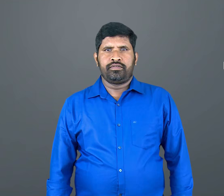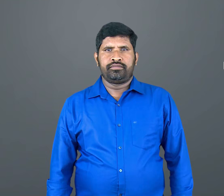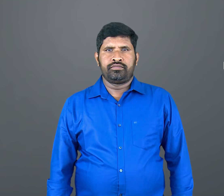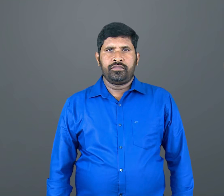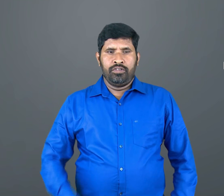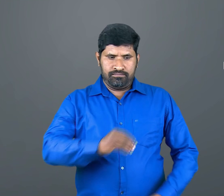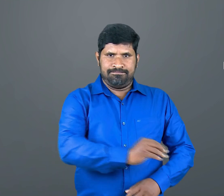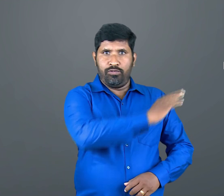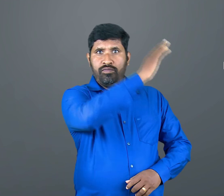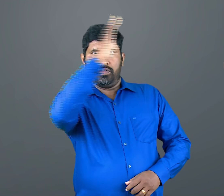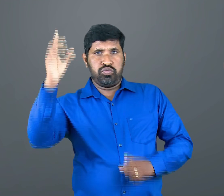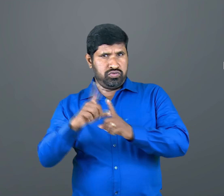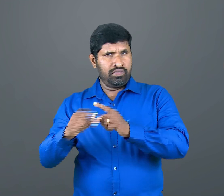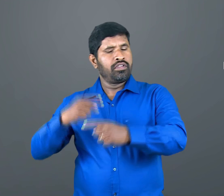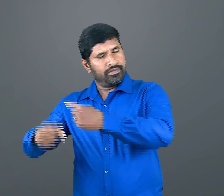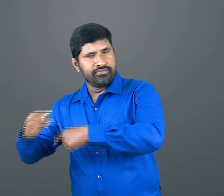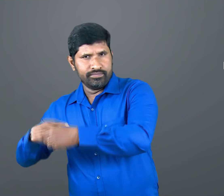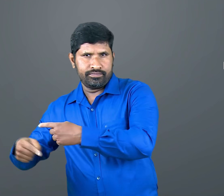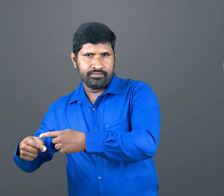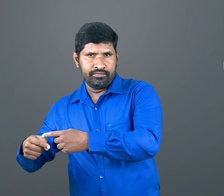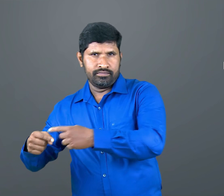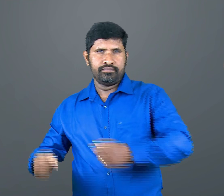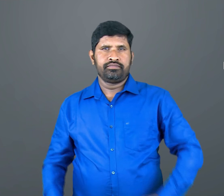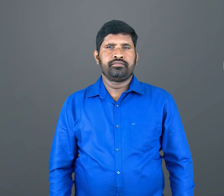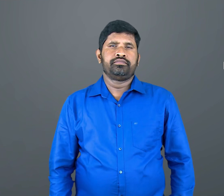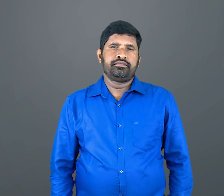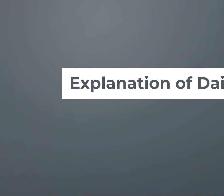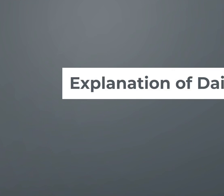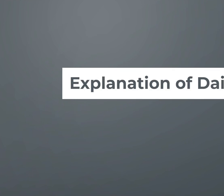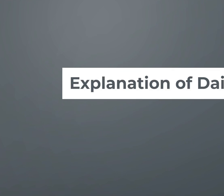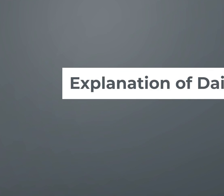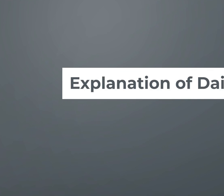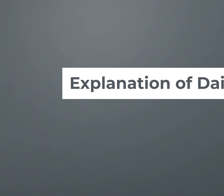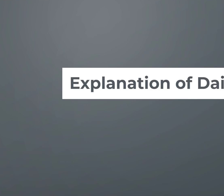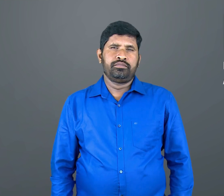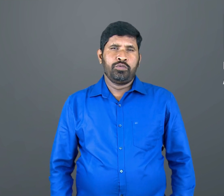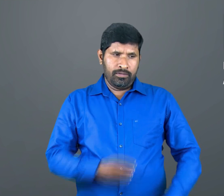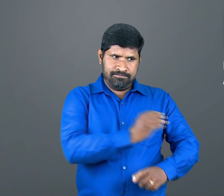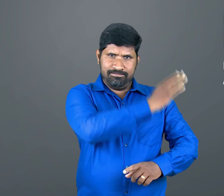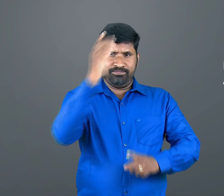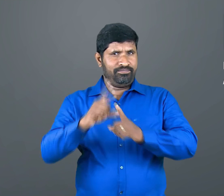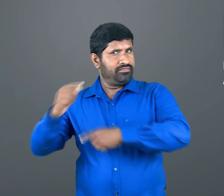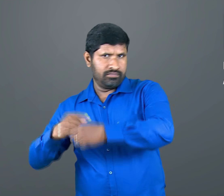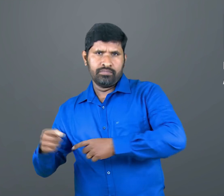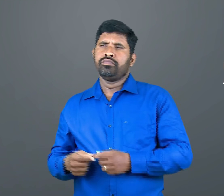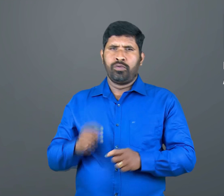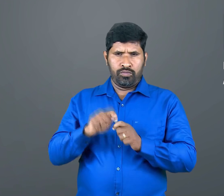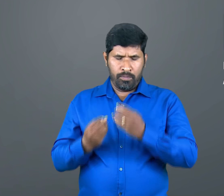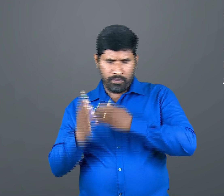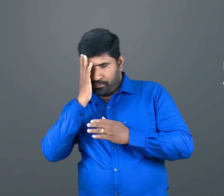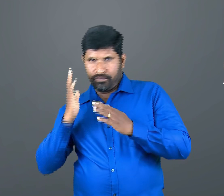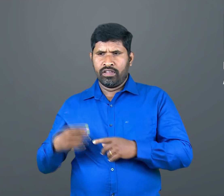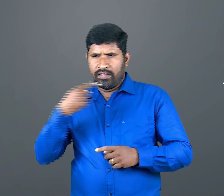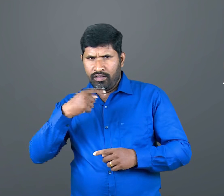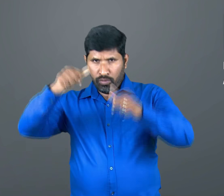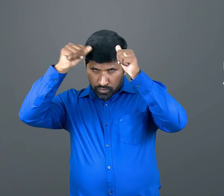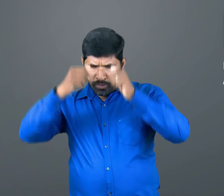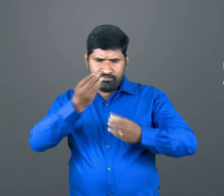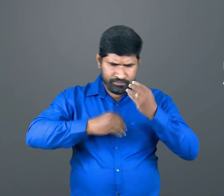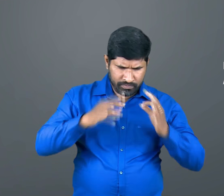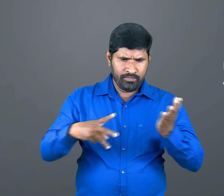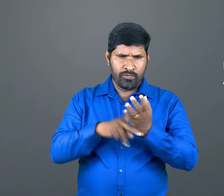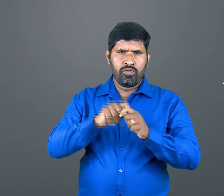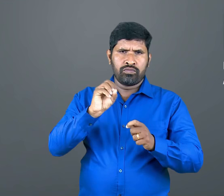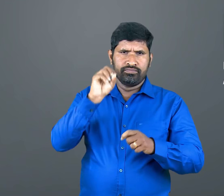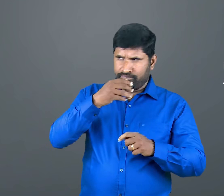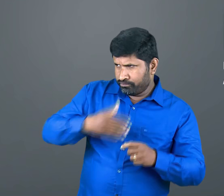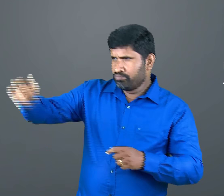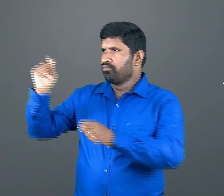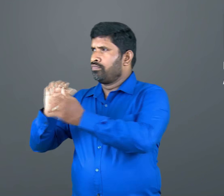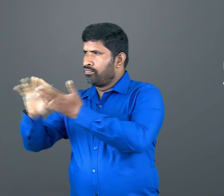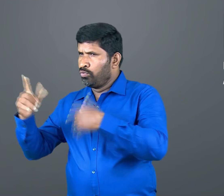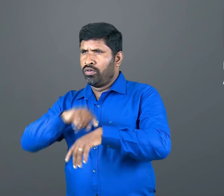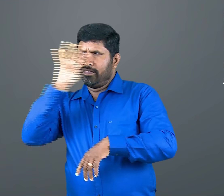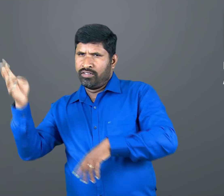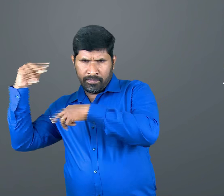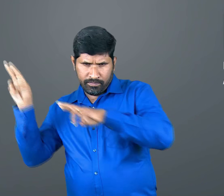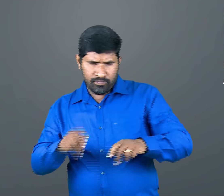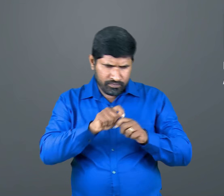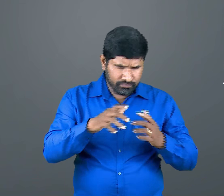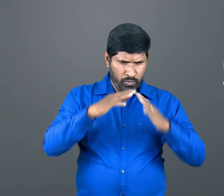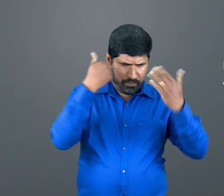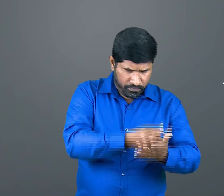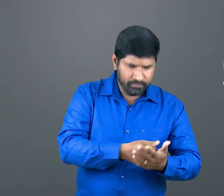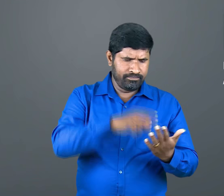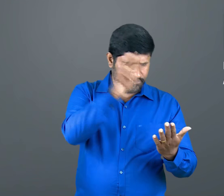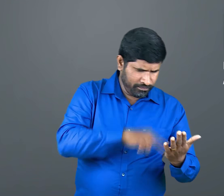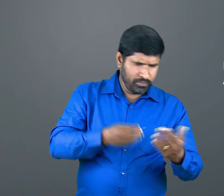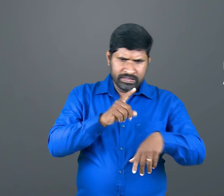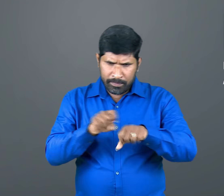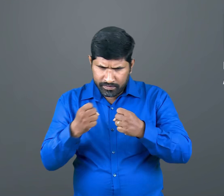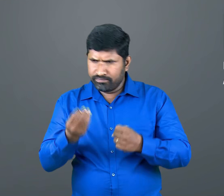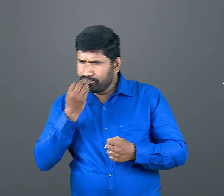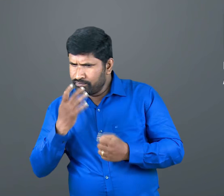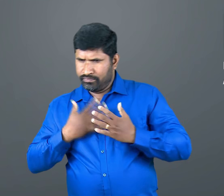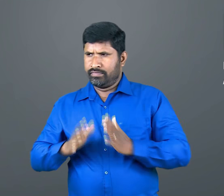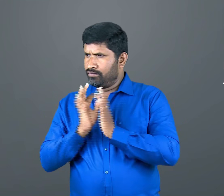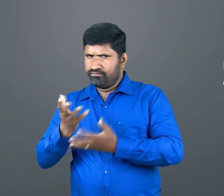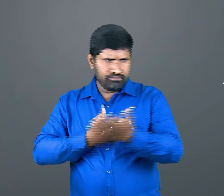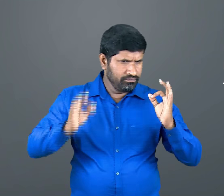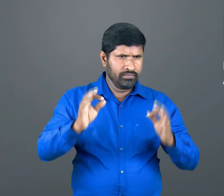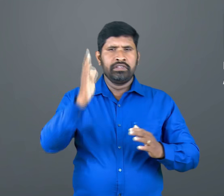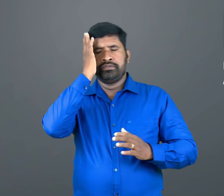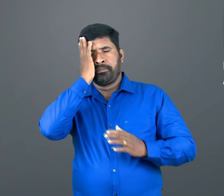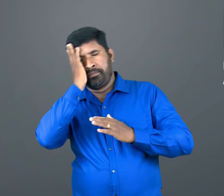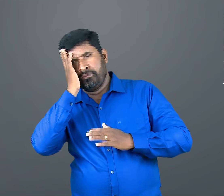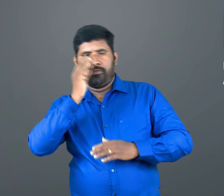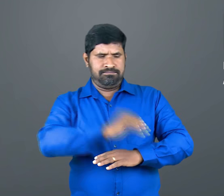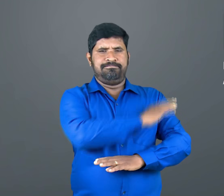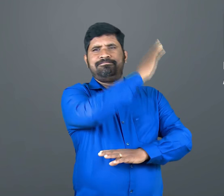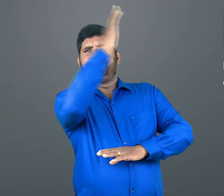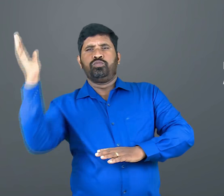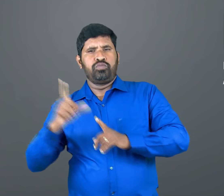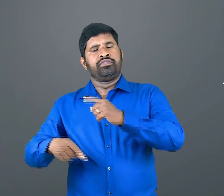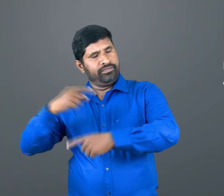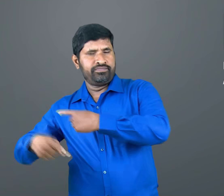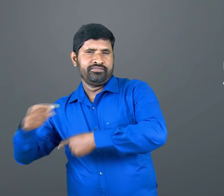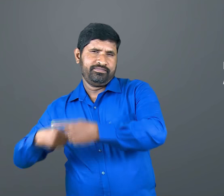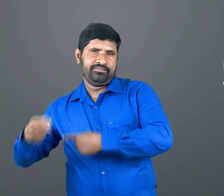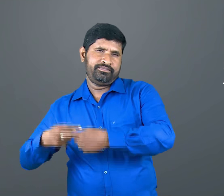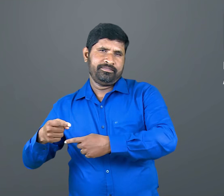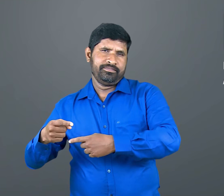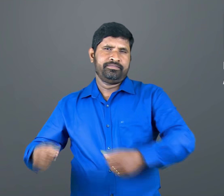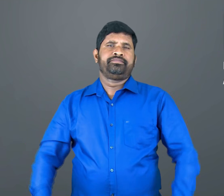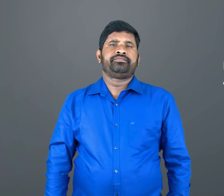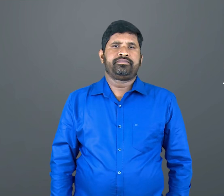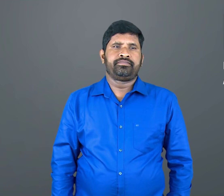Daily routine